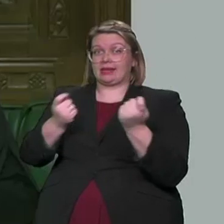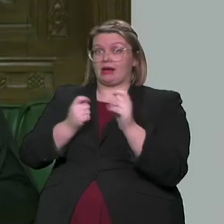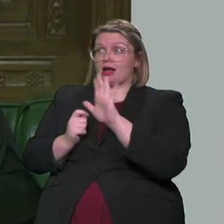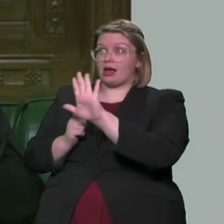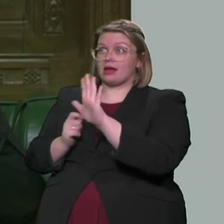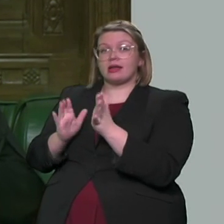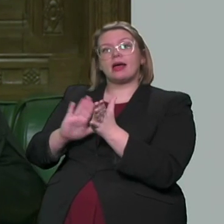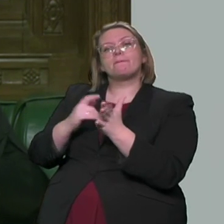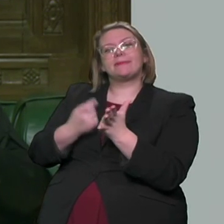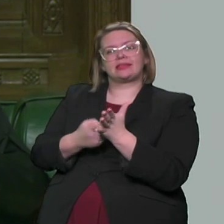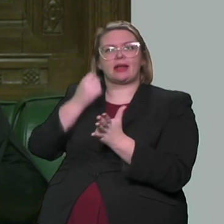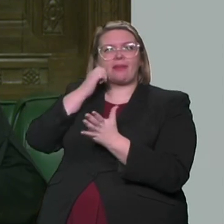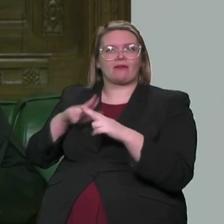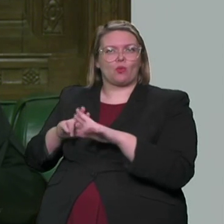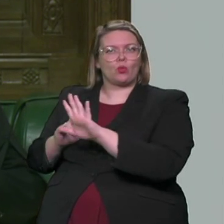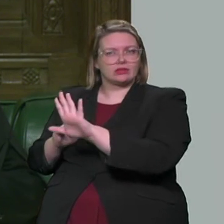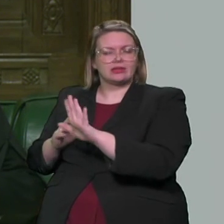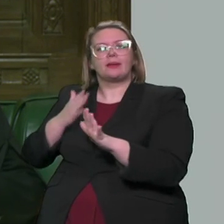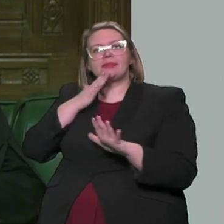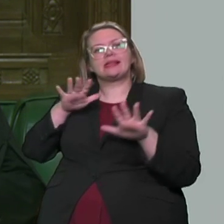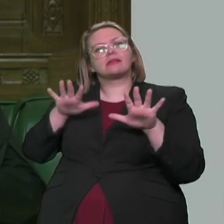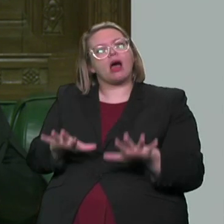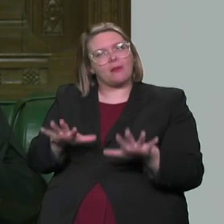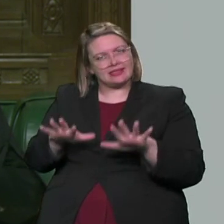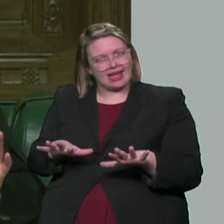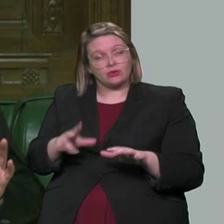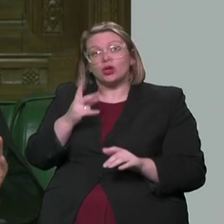Mr Blackford, please. We just want to calm it down. This is a new year.